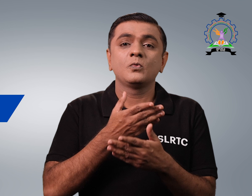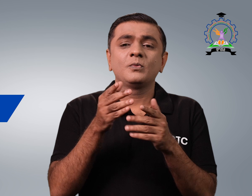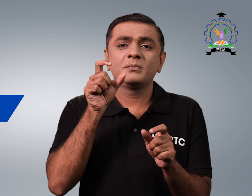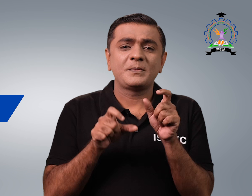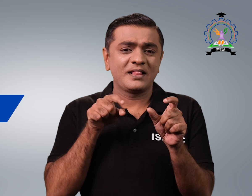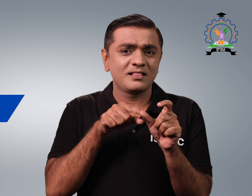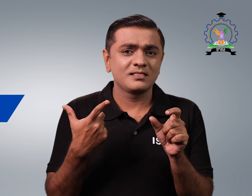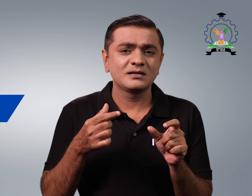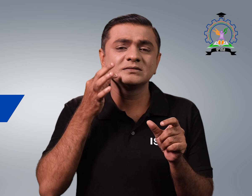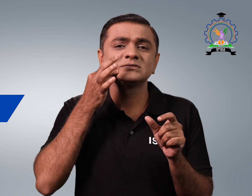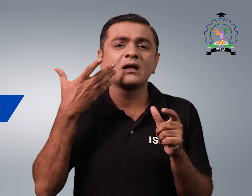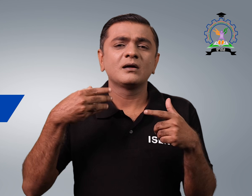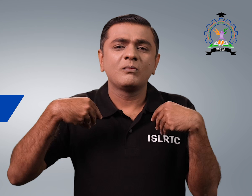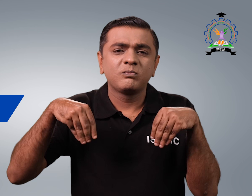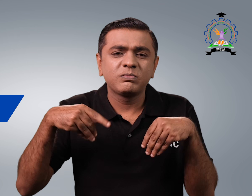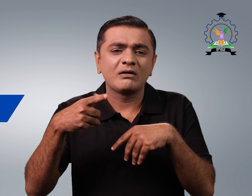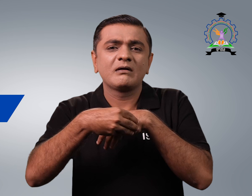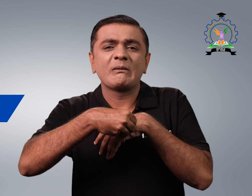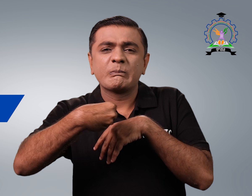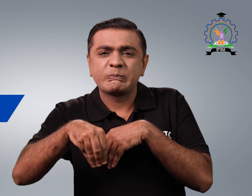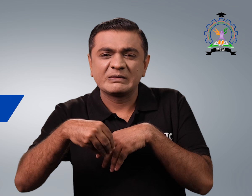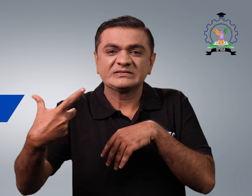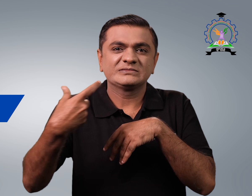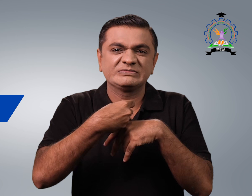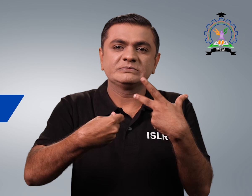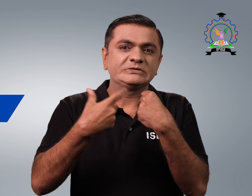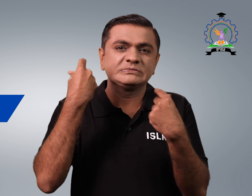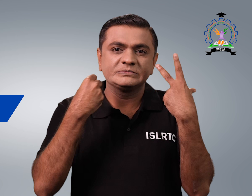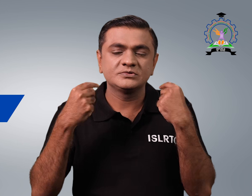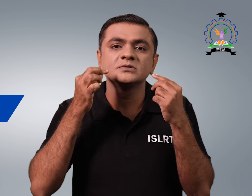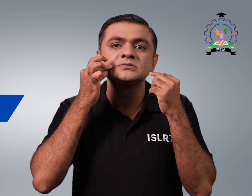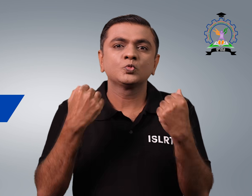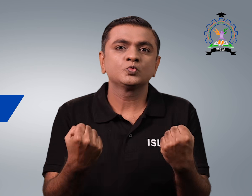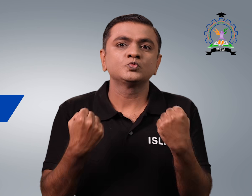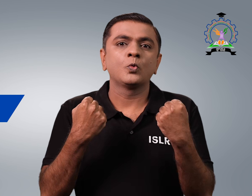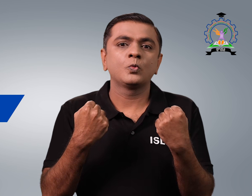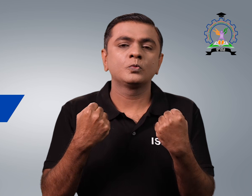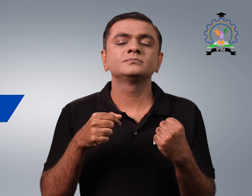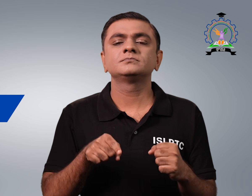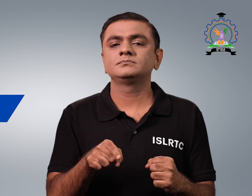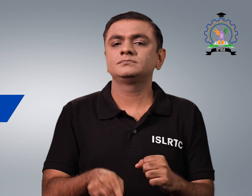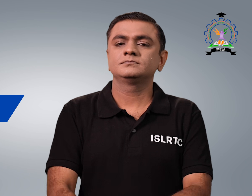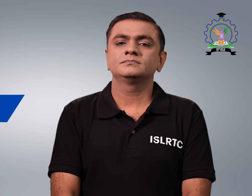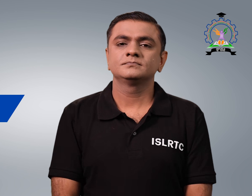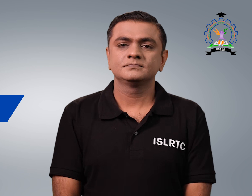Botox is a treatment that strengthens lose muscles.